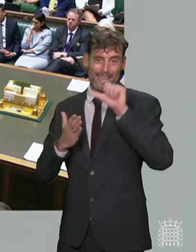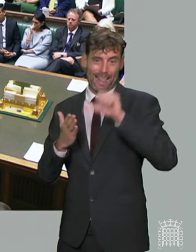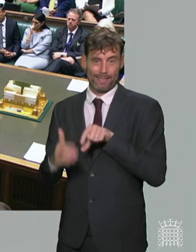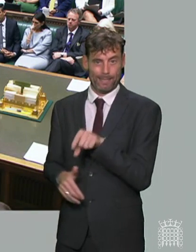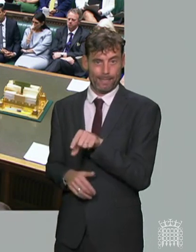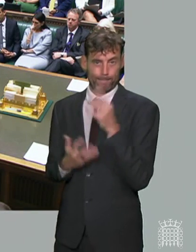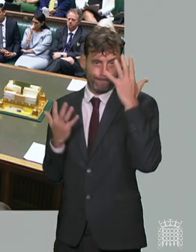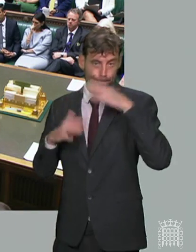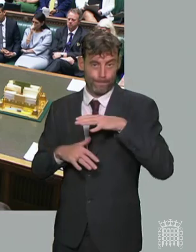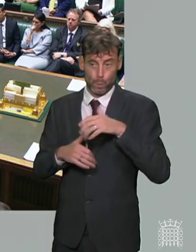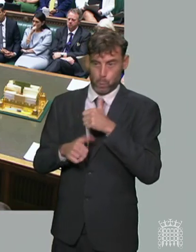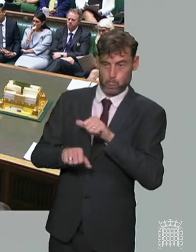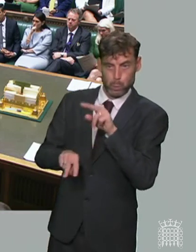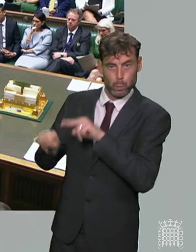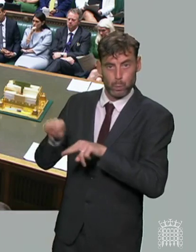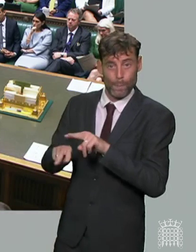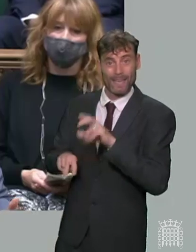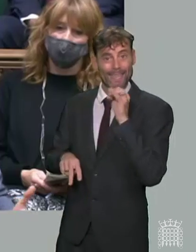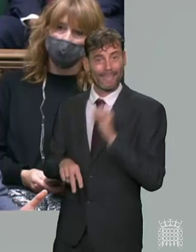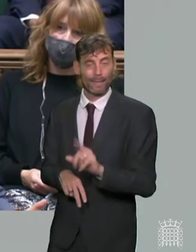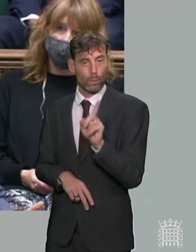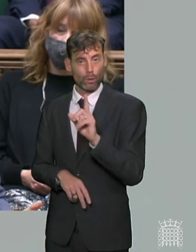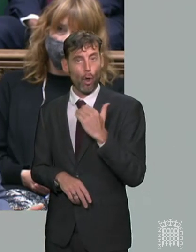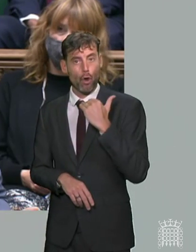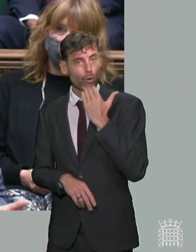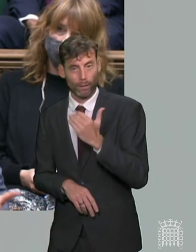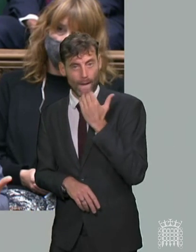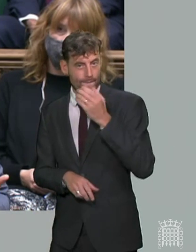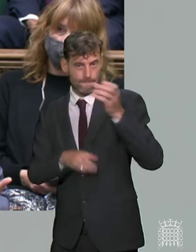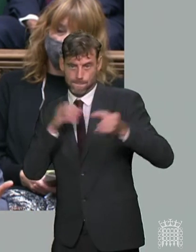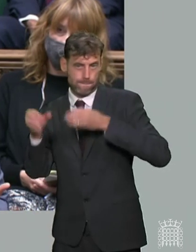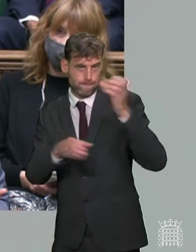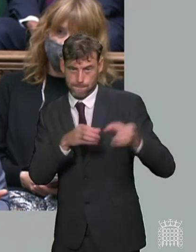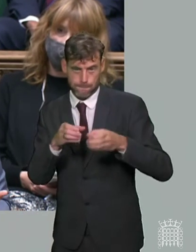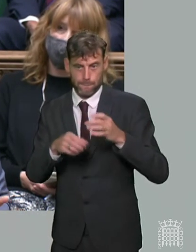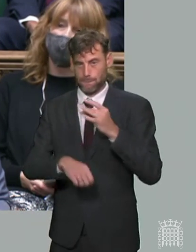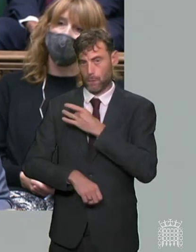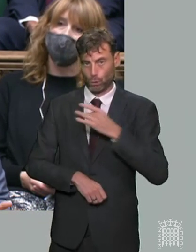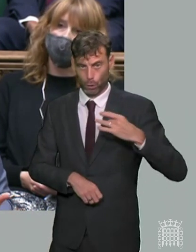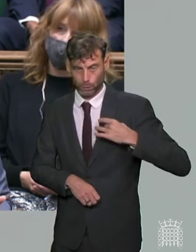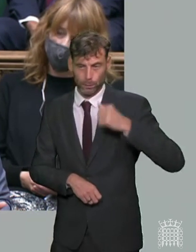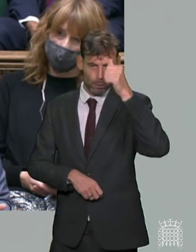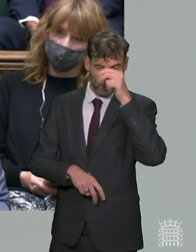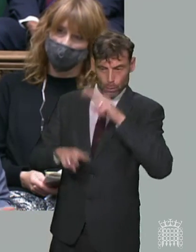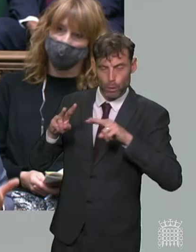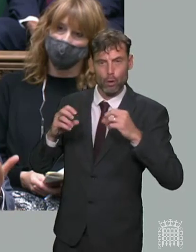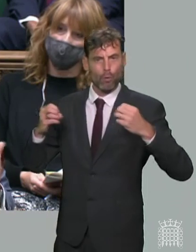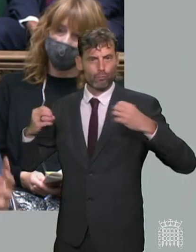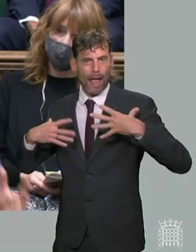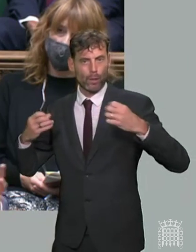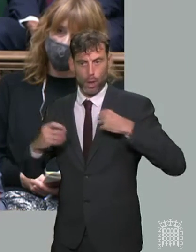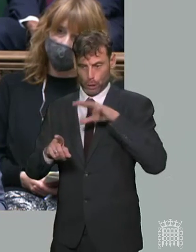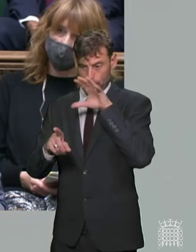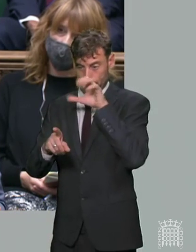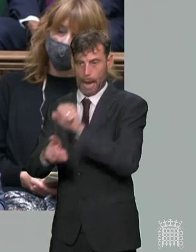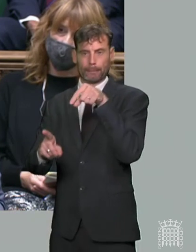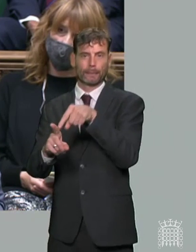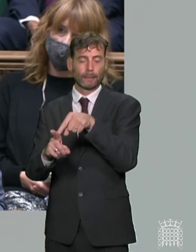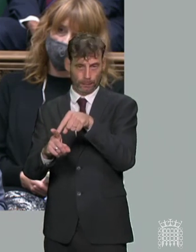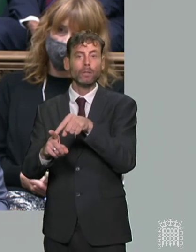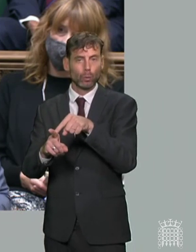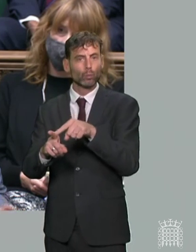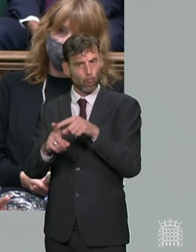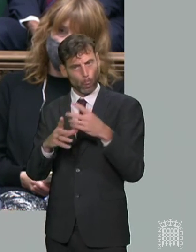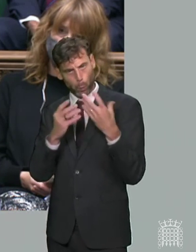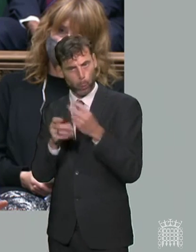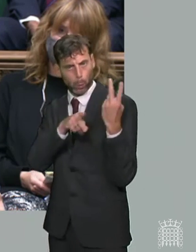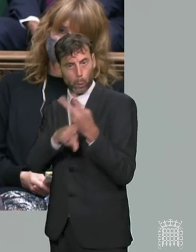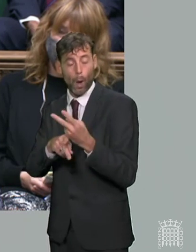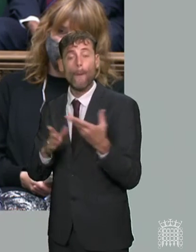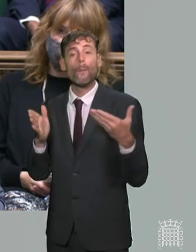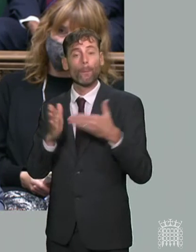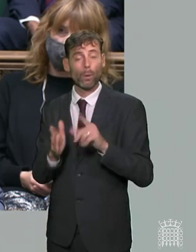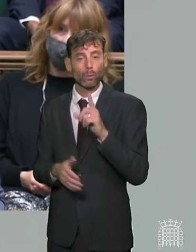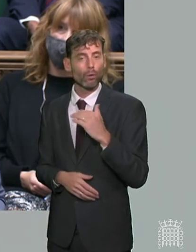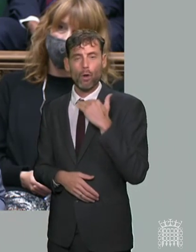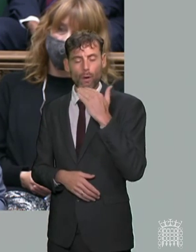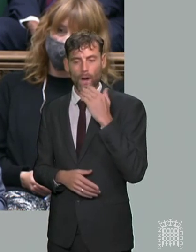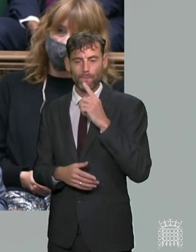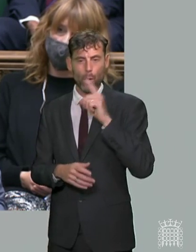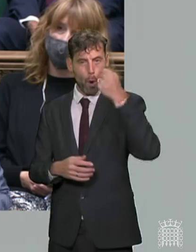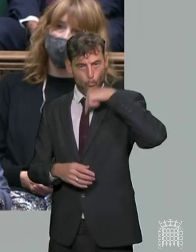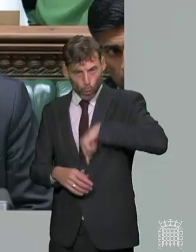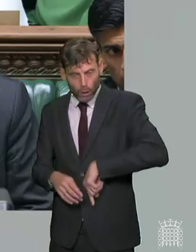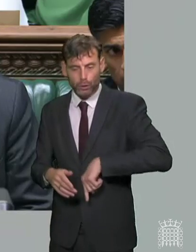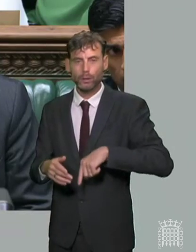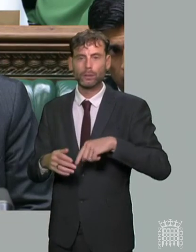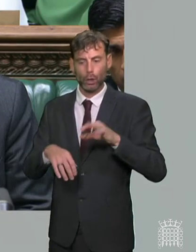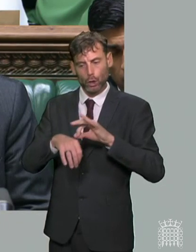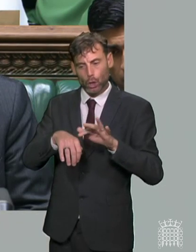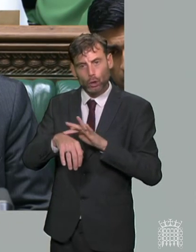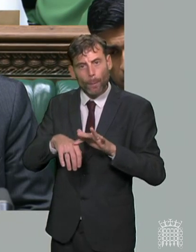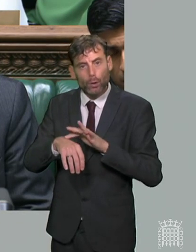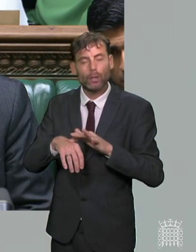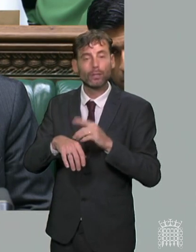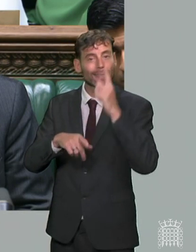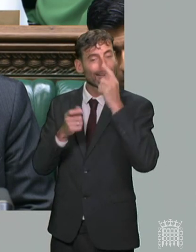The real problem we have is a massive shortage, in the thousands, in the number of pathologists and radiologists to catch the cancers in the first place, and a massive shortage of oncologists and dermatologists to do the treatment.